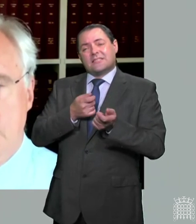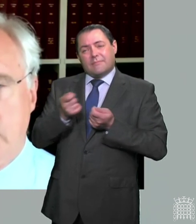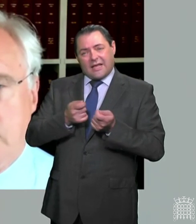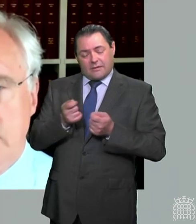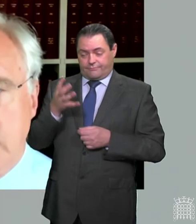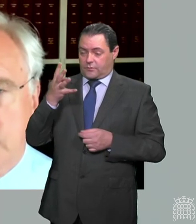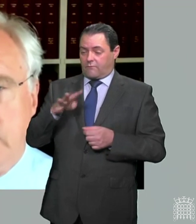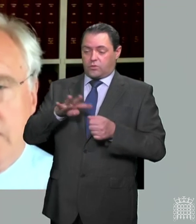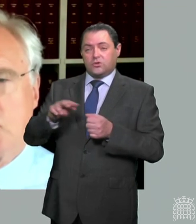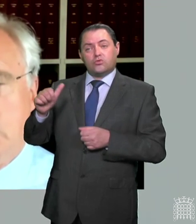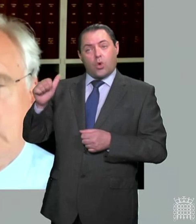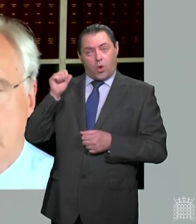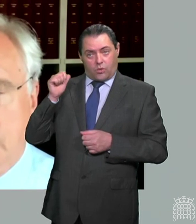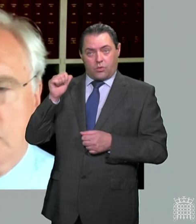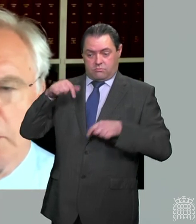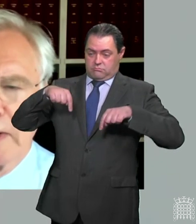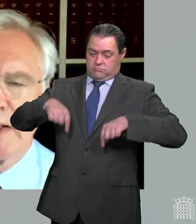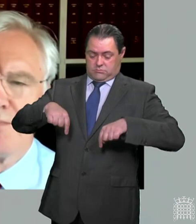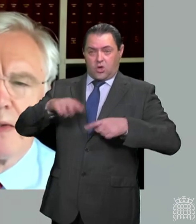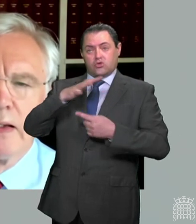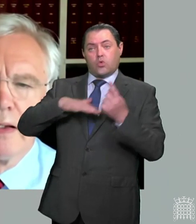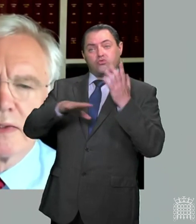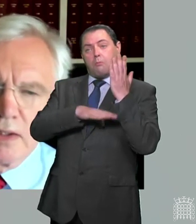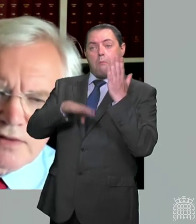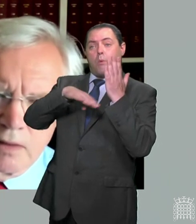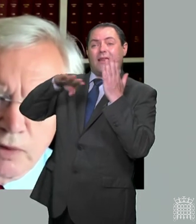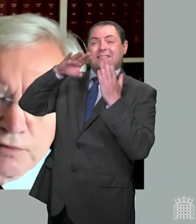Forty years ago, this country led the world in social mobility.